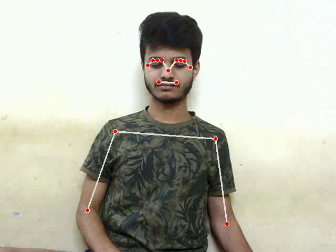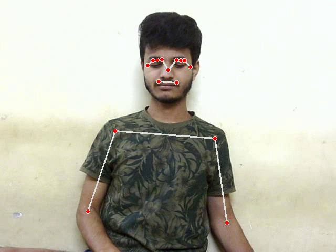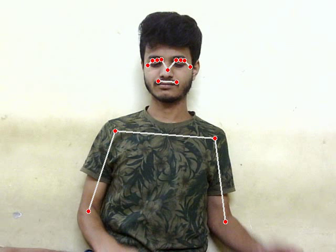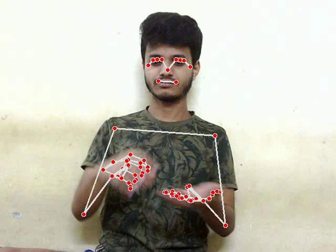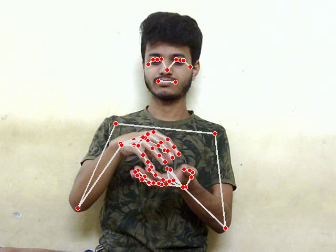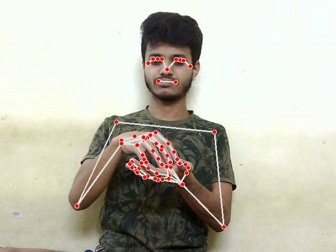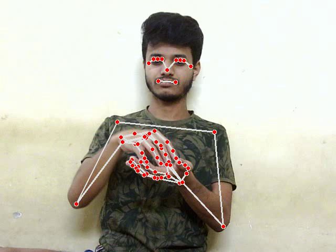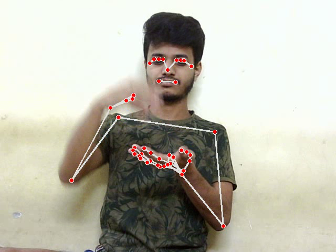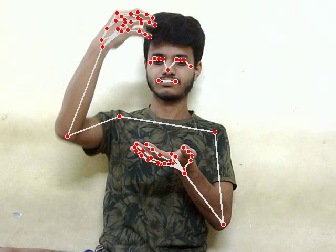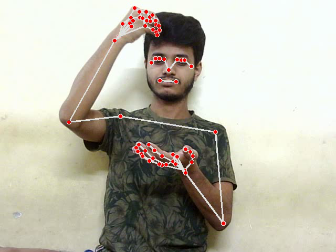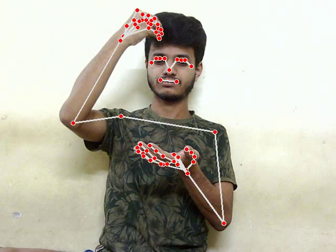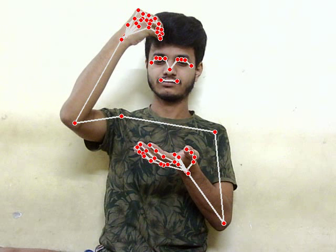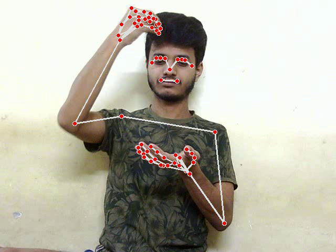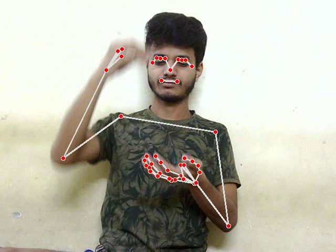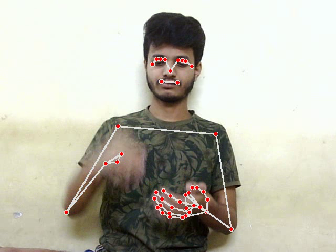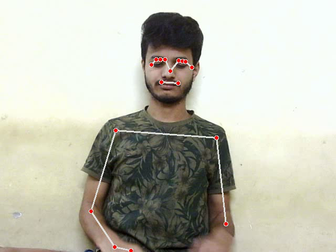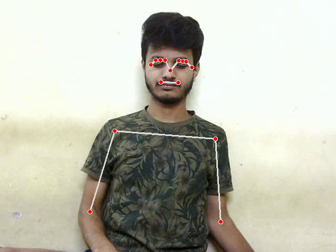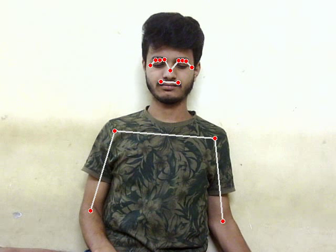learn